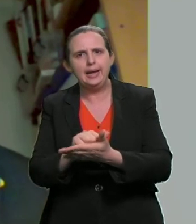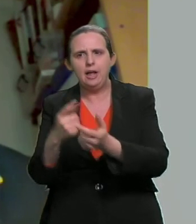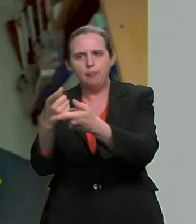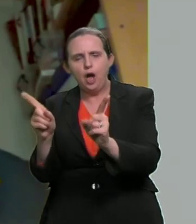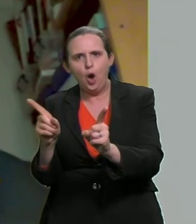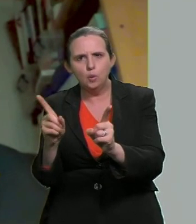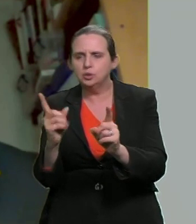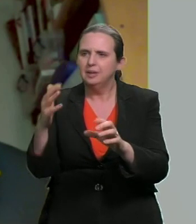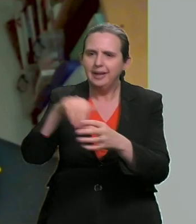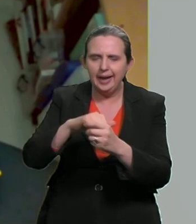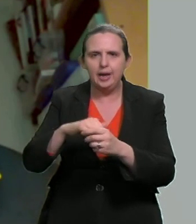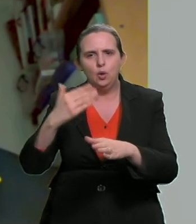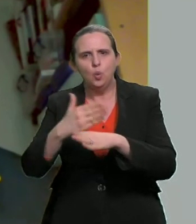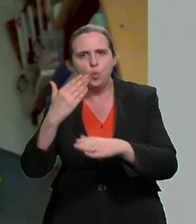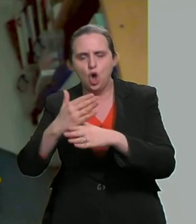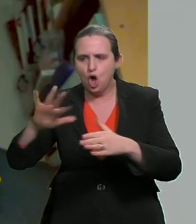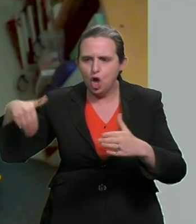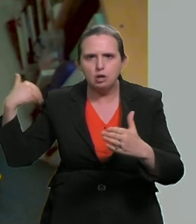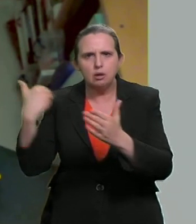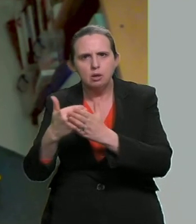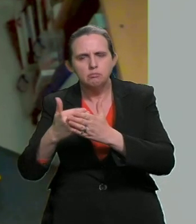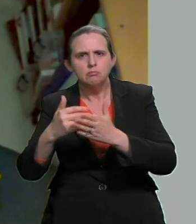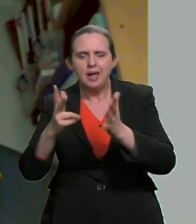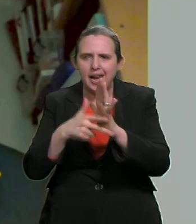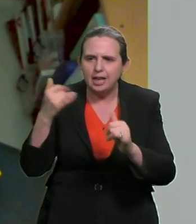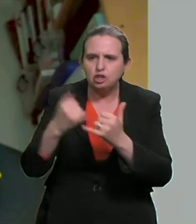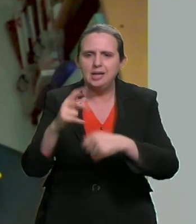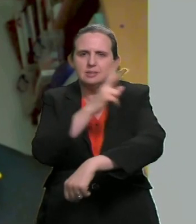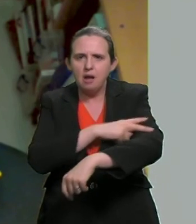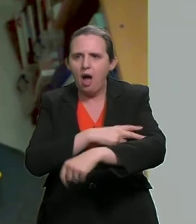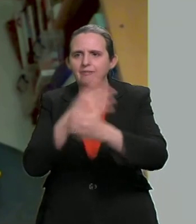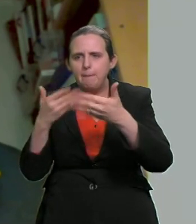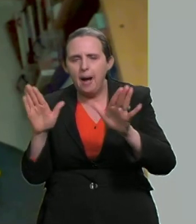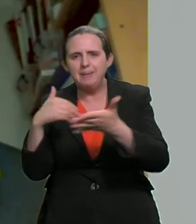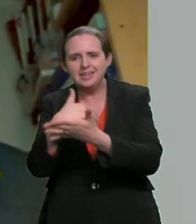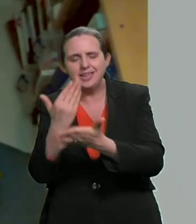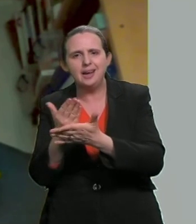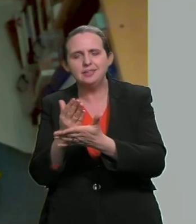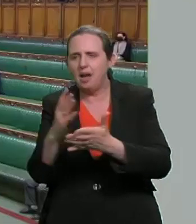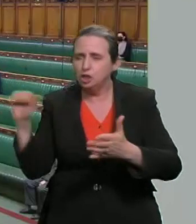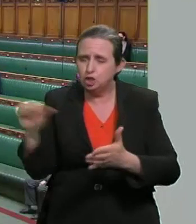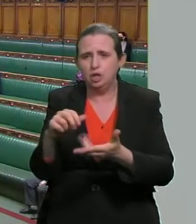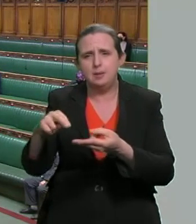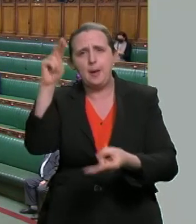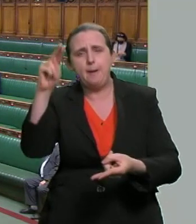Will he at the very least follow the Scottish Government’s lead in fully funding a rise in public sector pay?